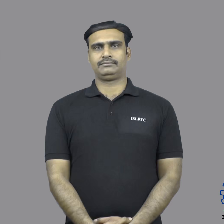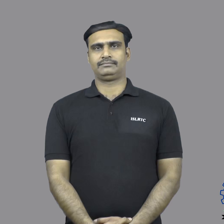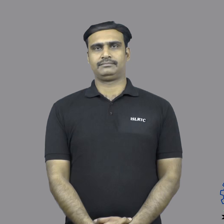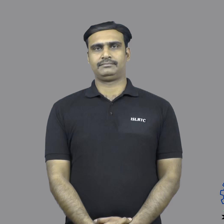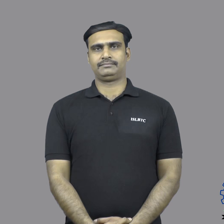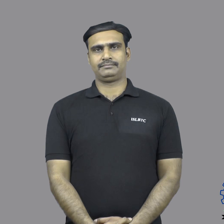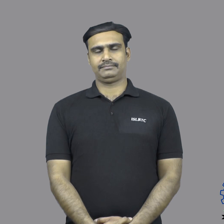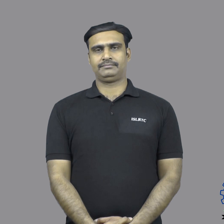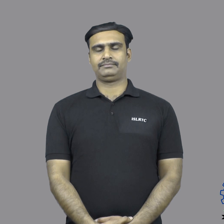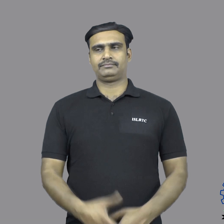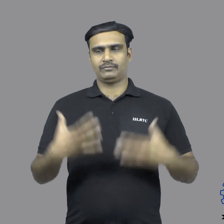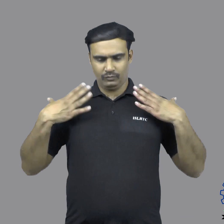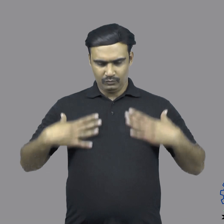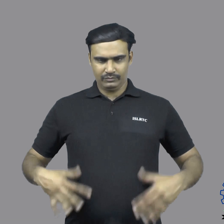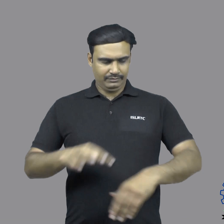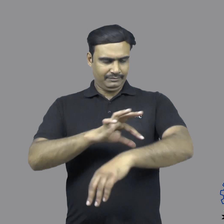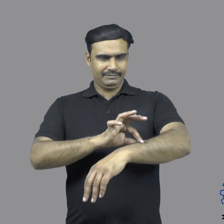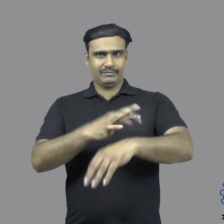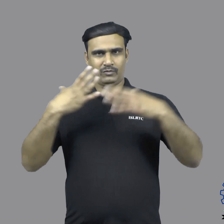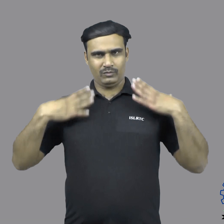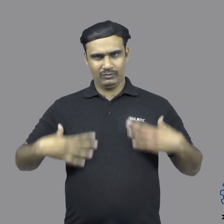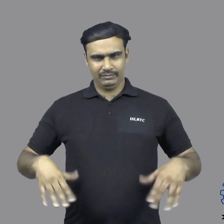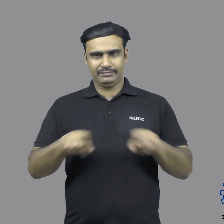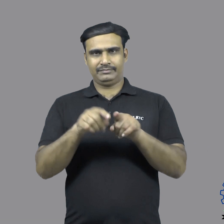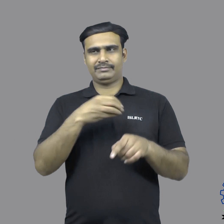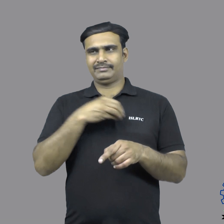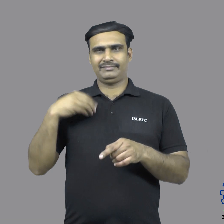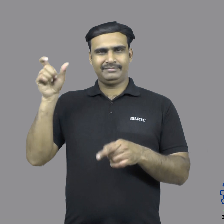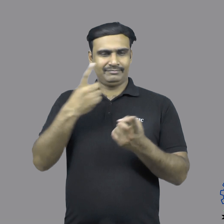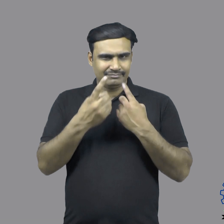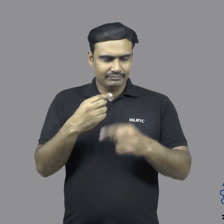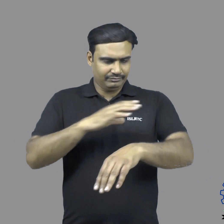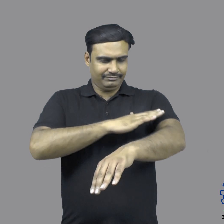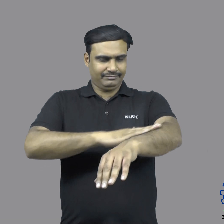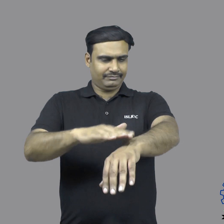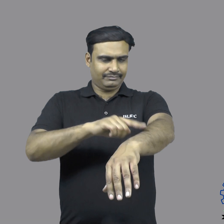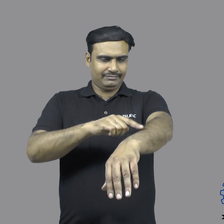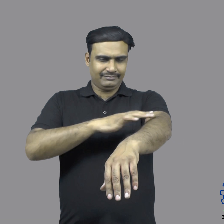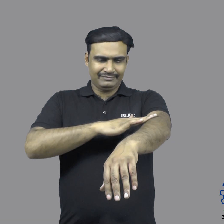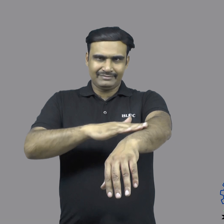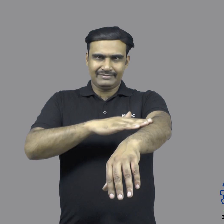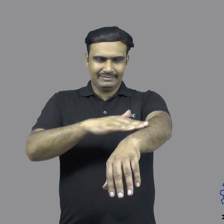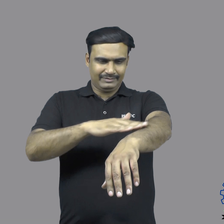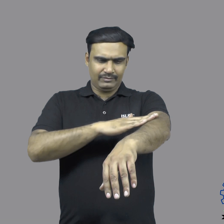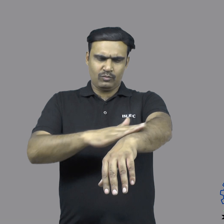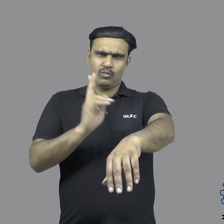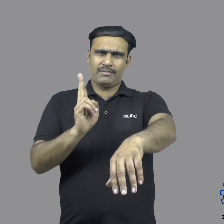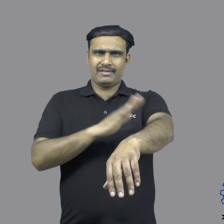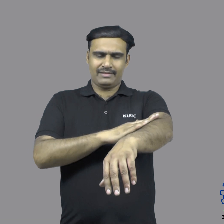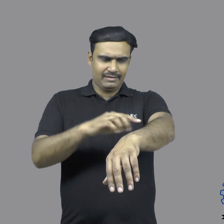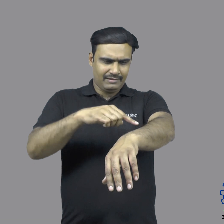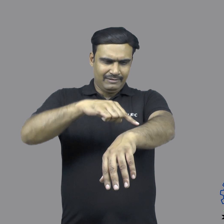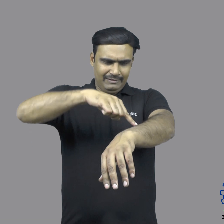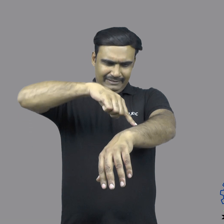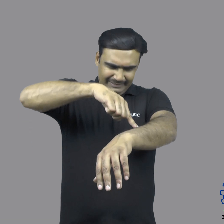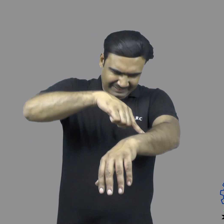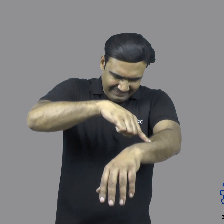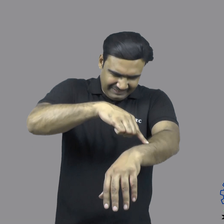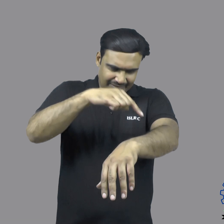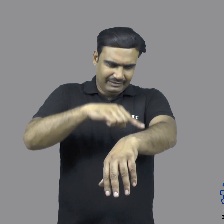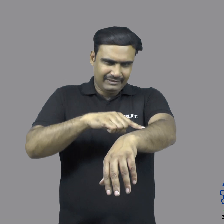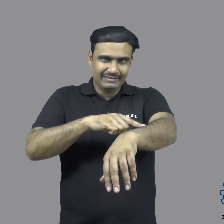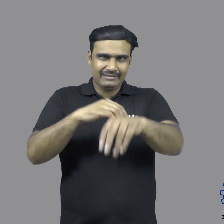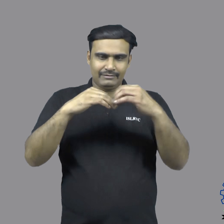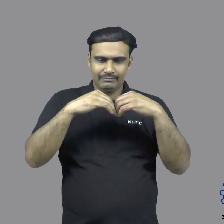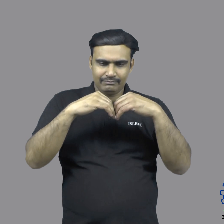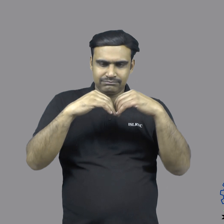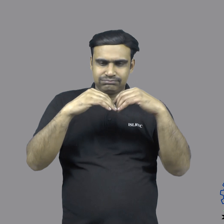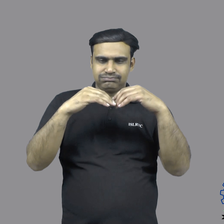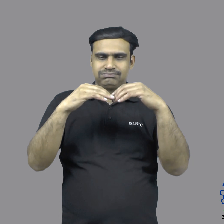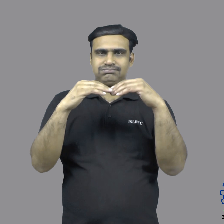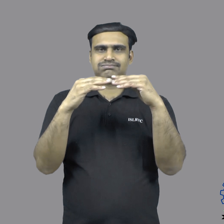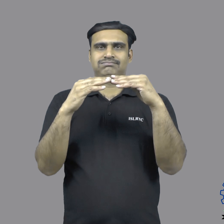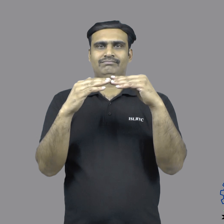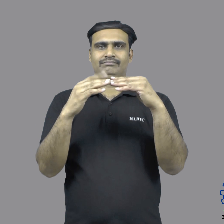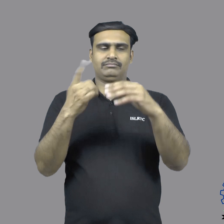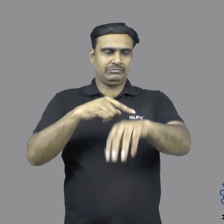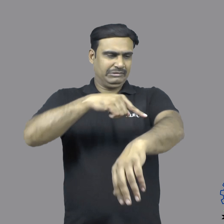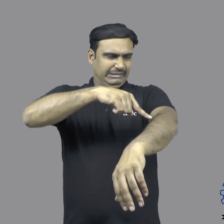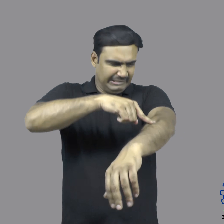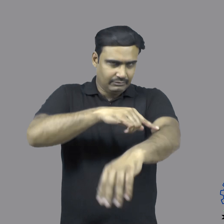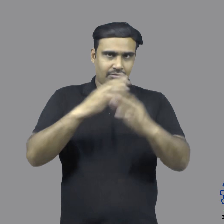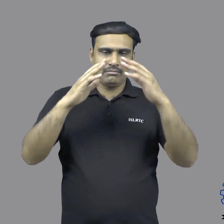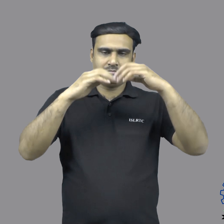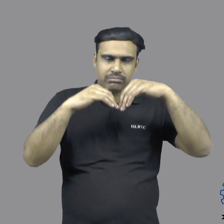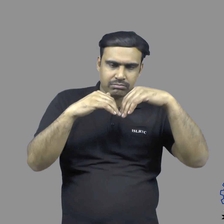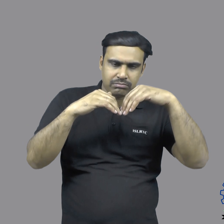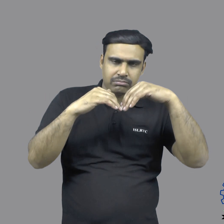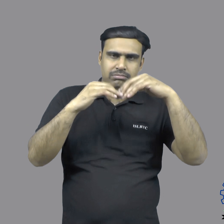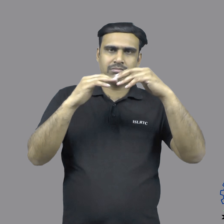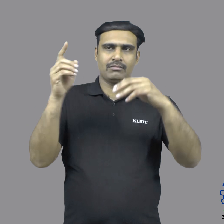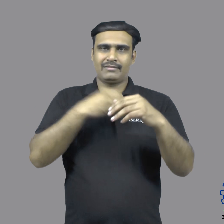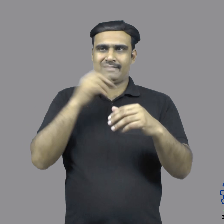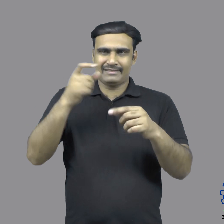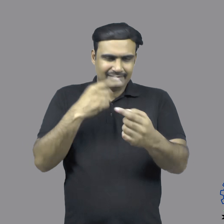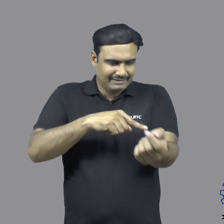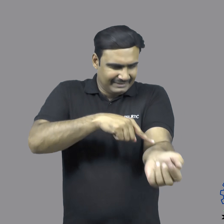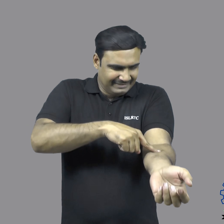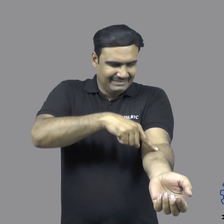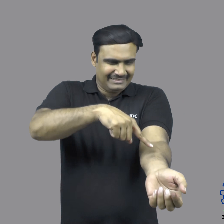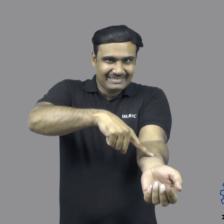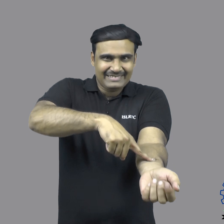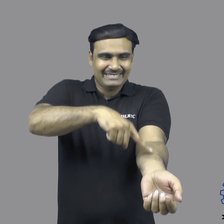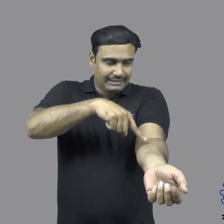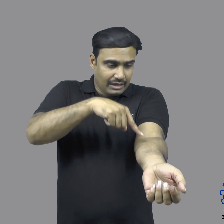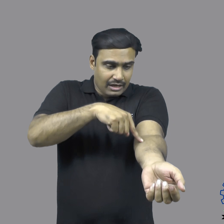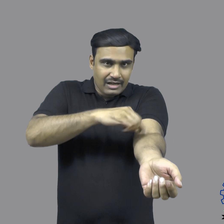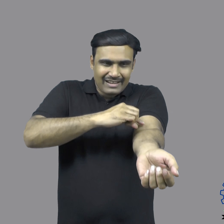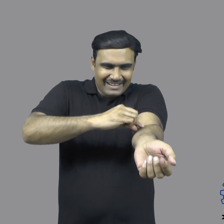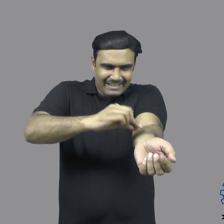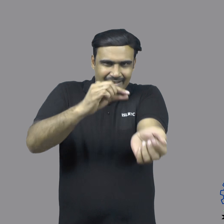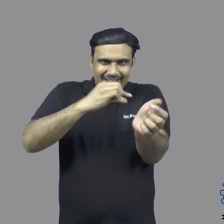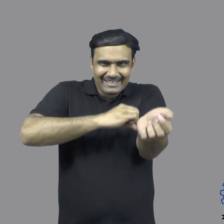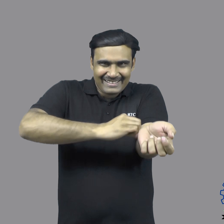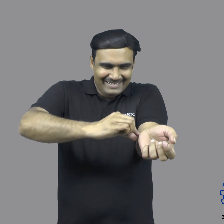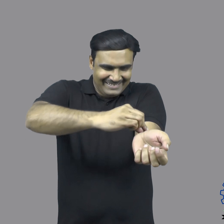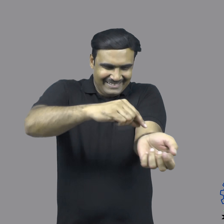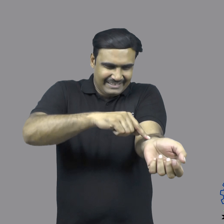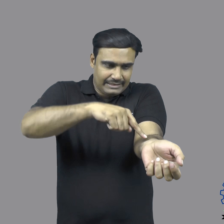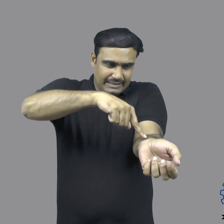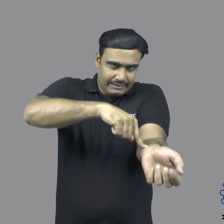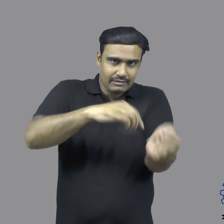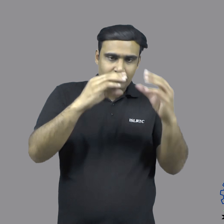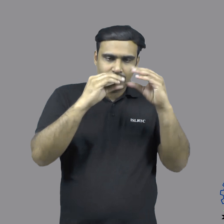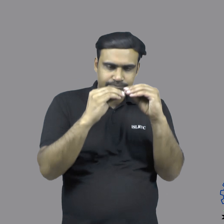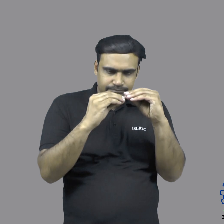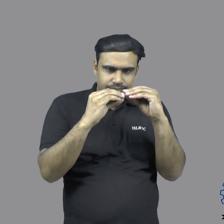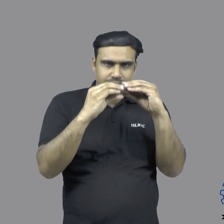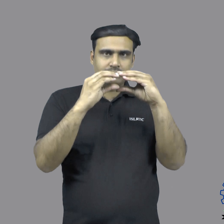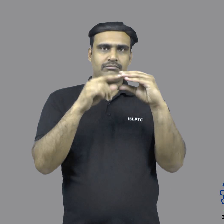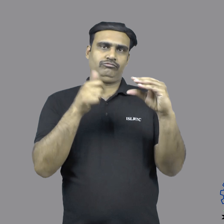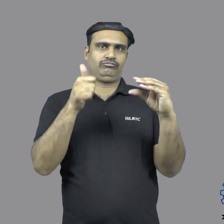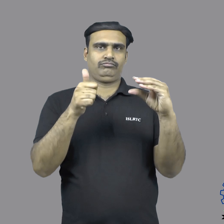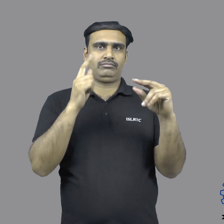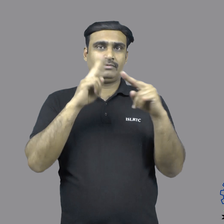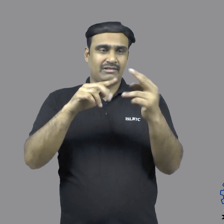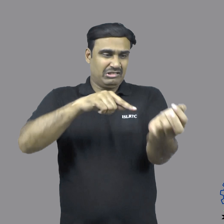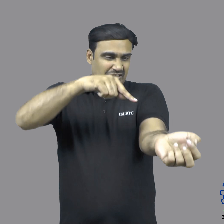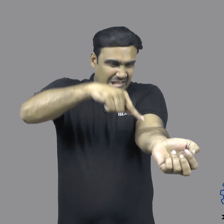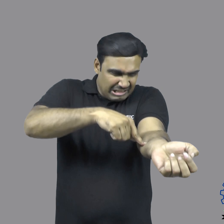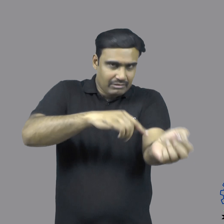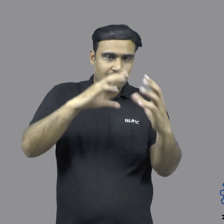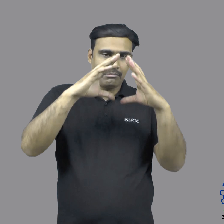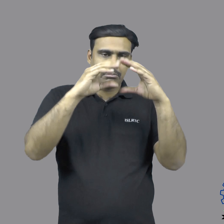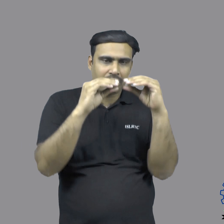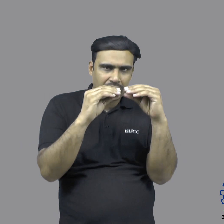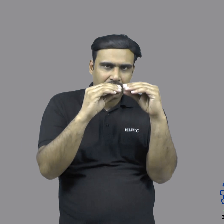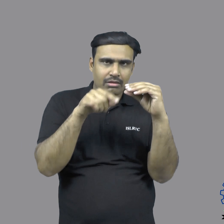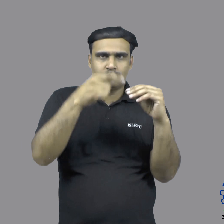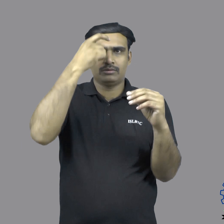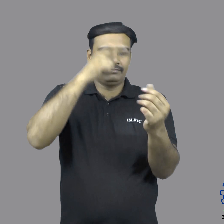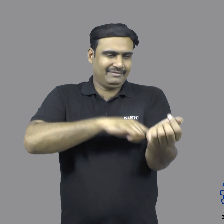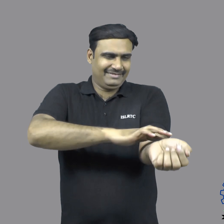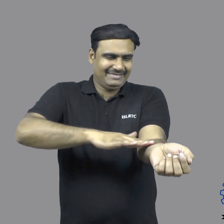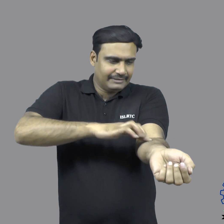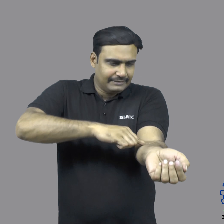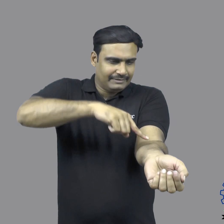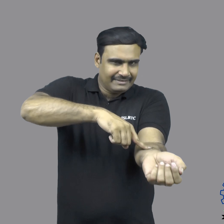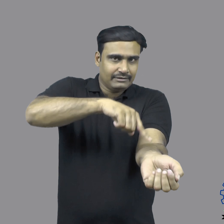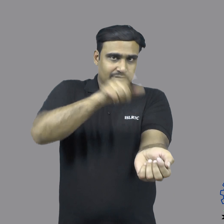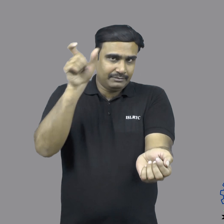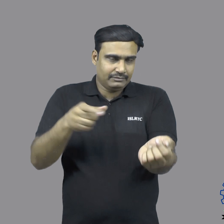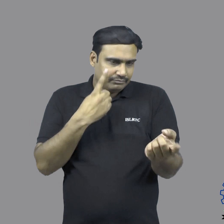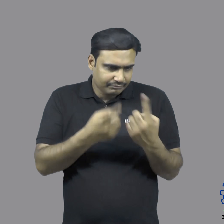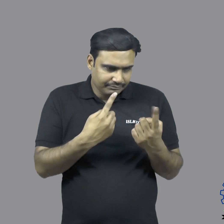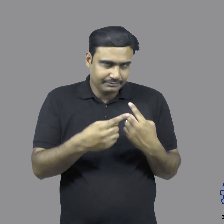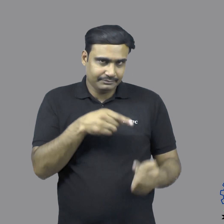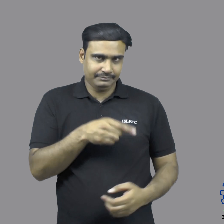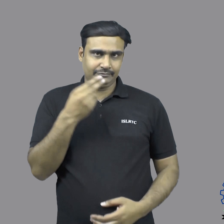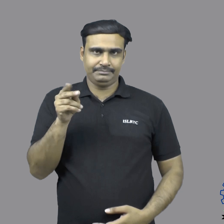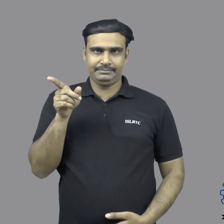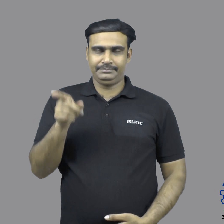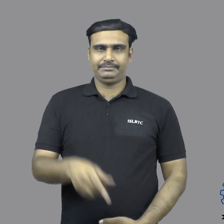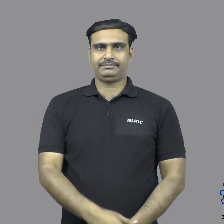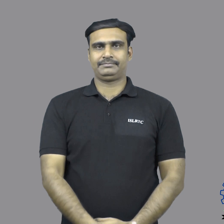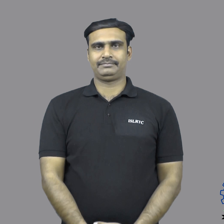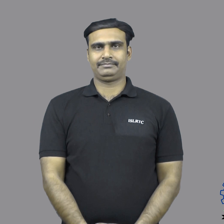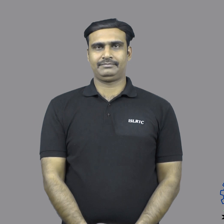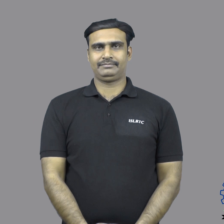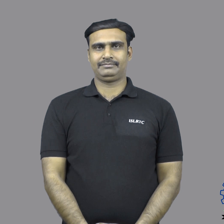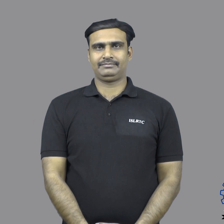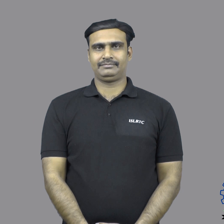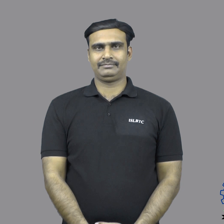Edema Oedema